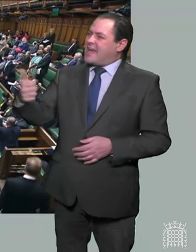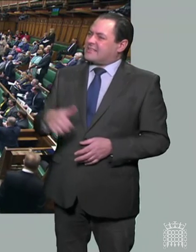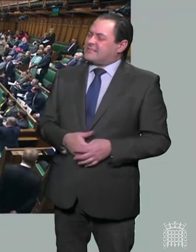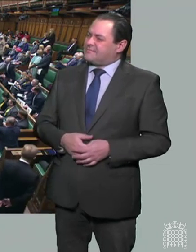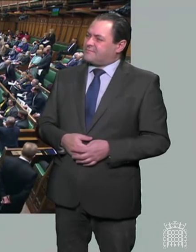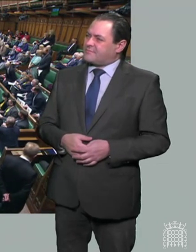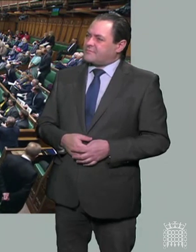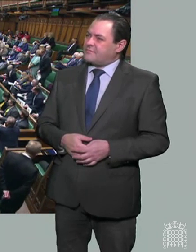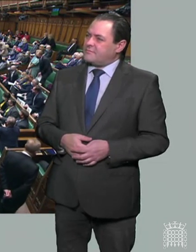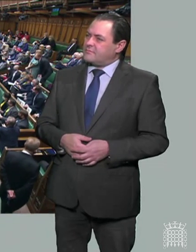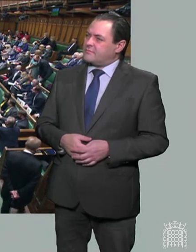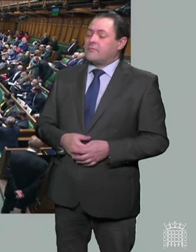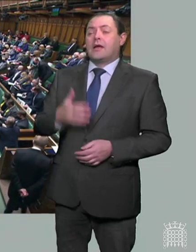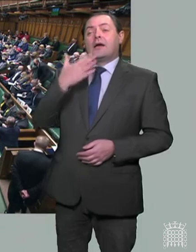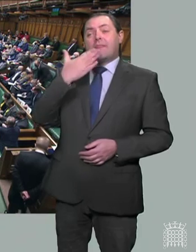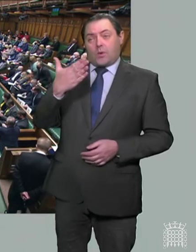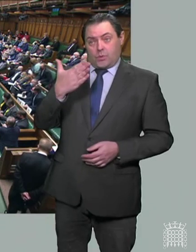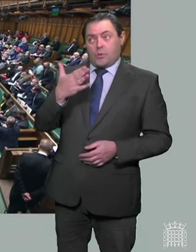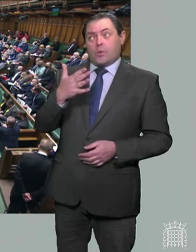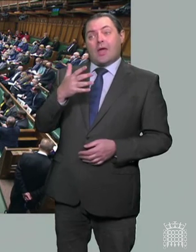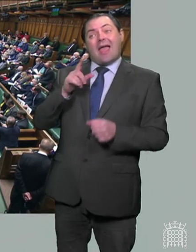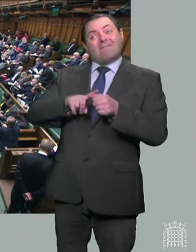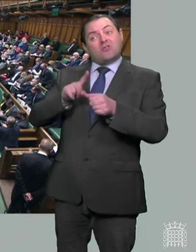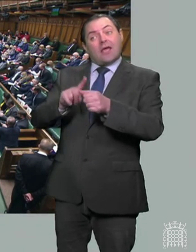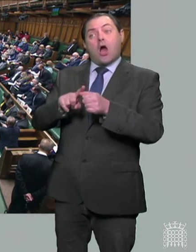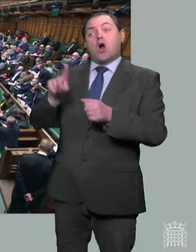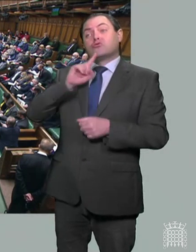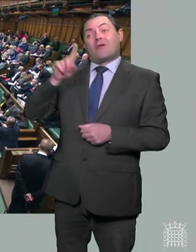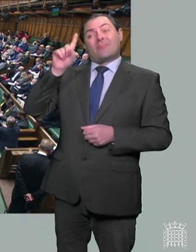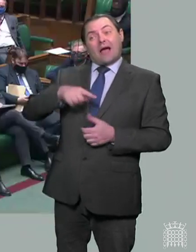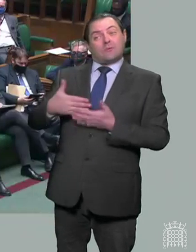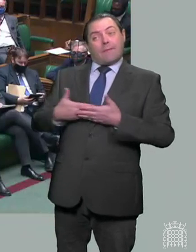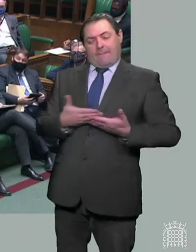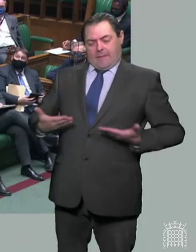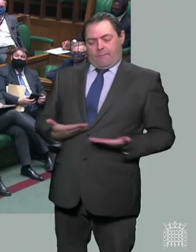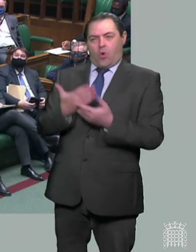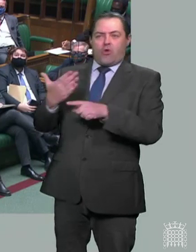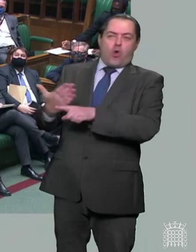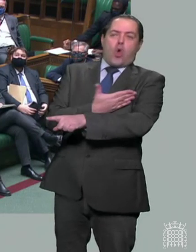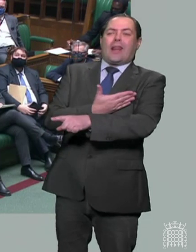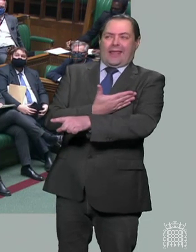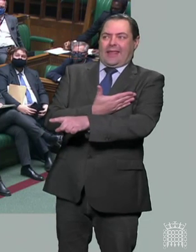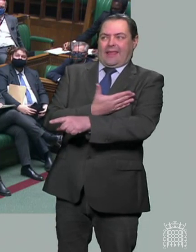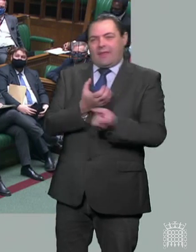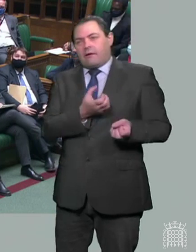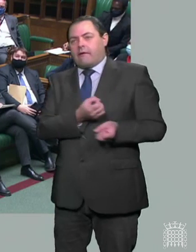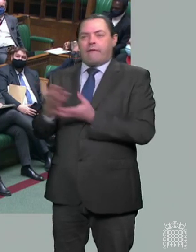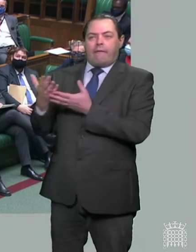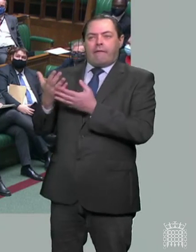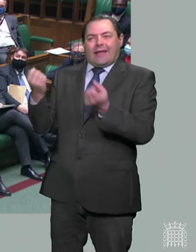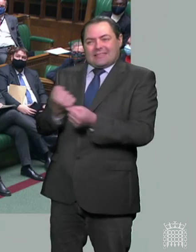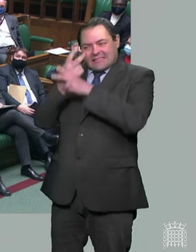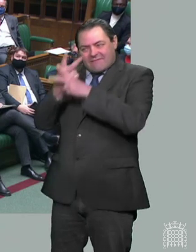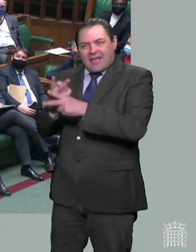Every year, 100,000 babies are born premature or sick in the UK and admitted to neonatal intensive care units.